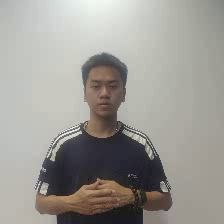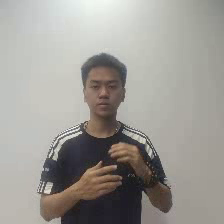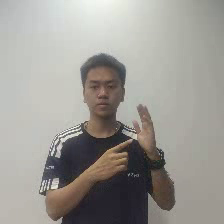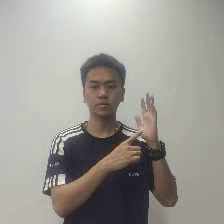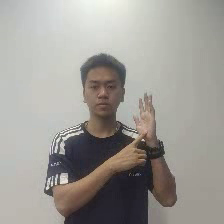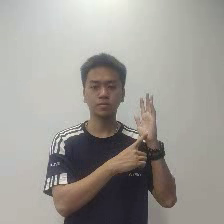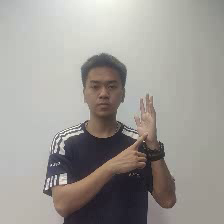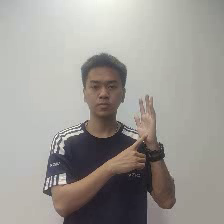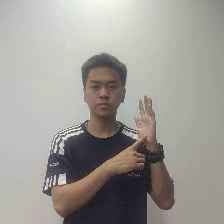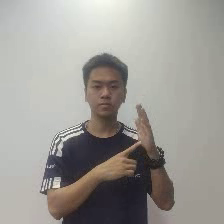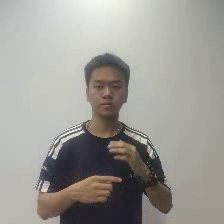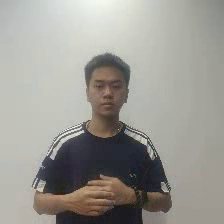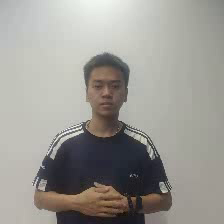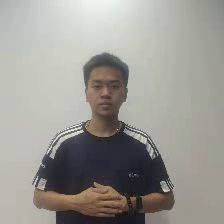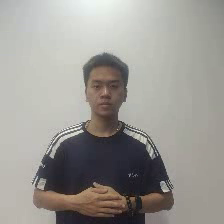Bàn tay